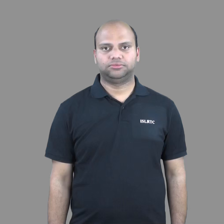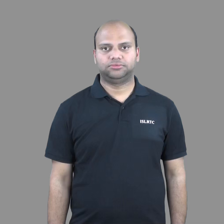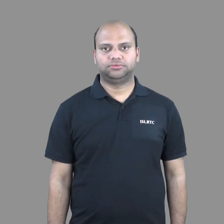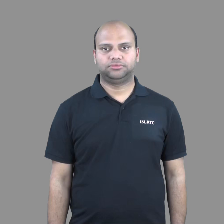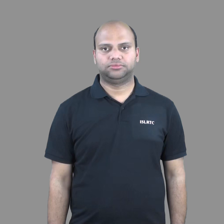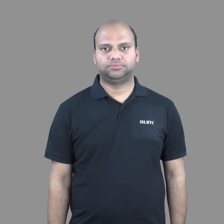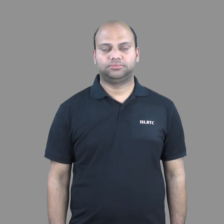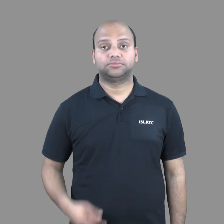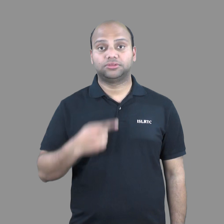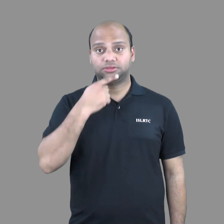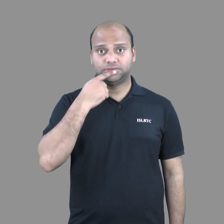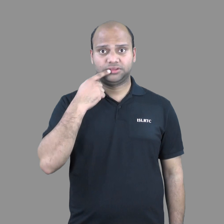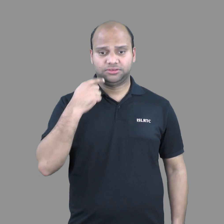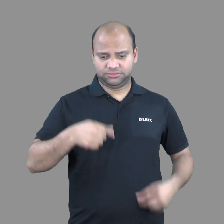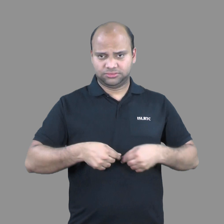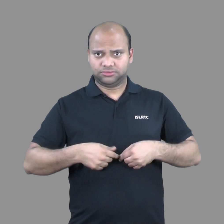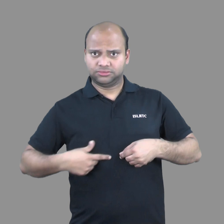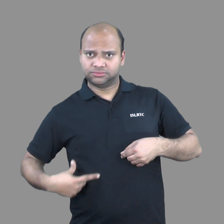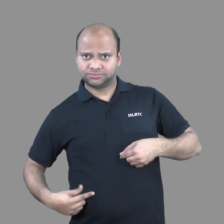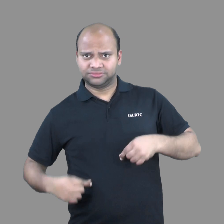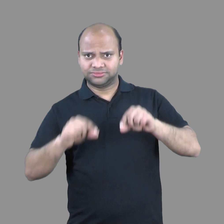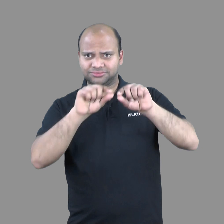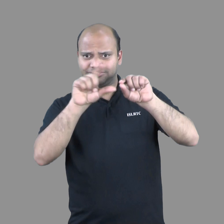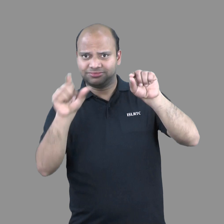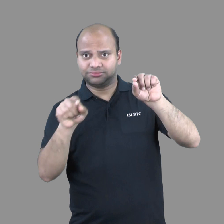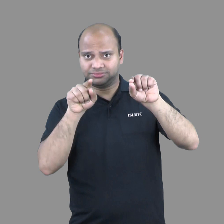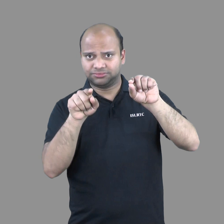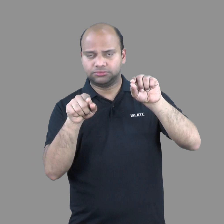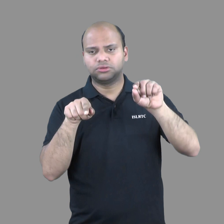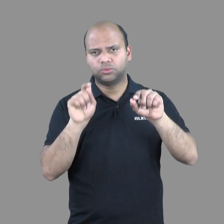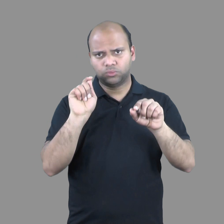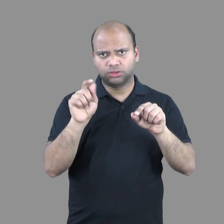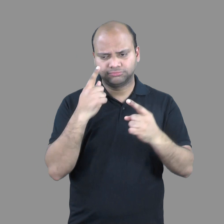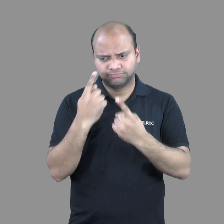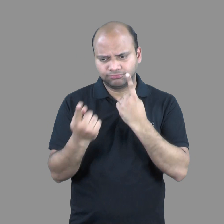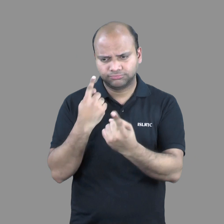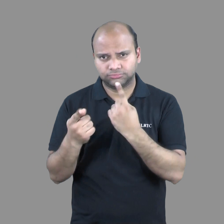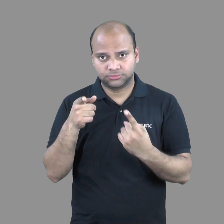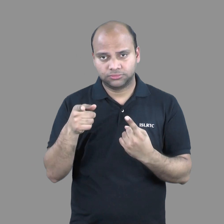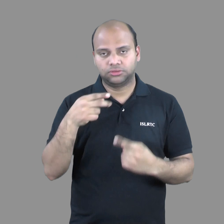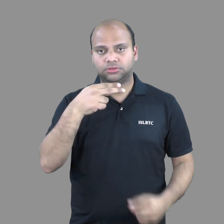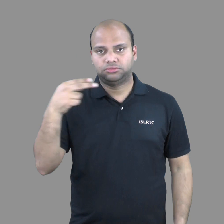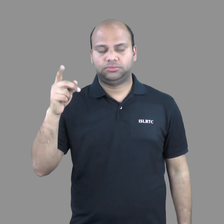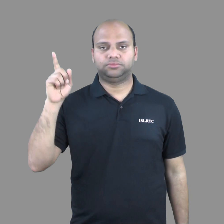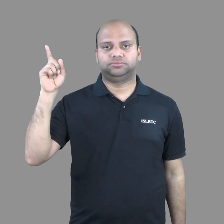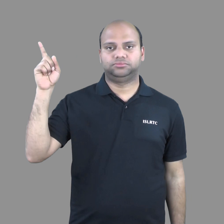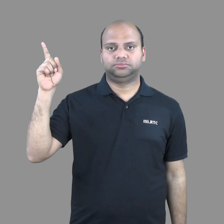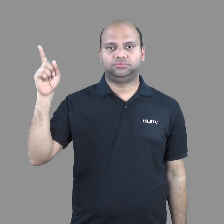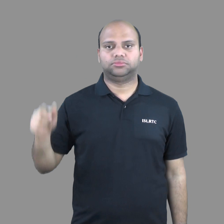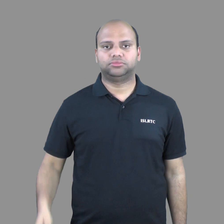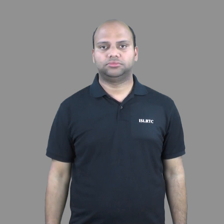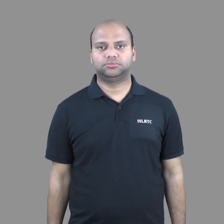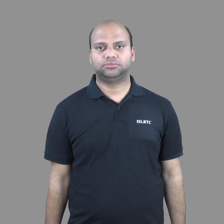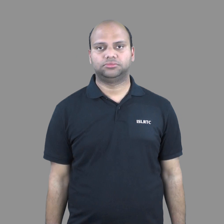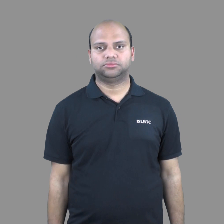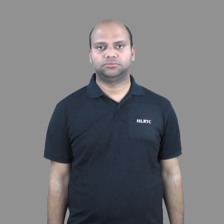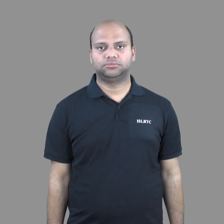Liver Function Test